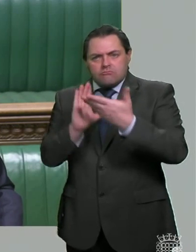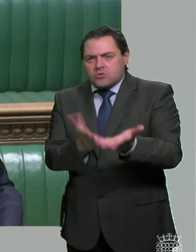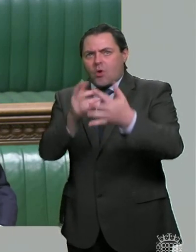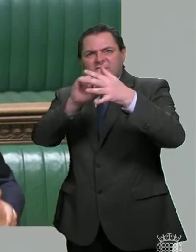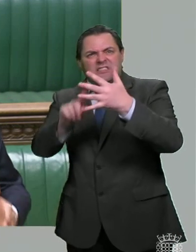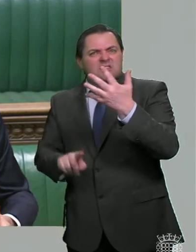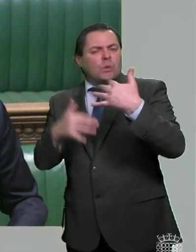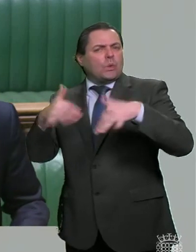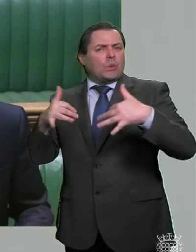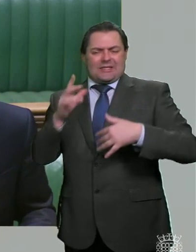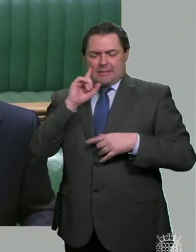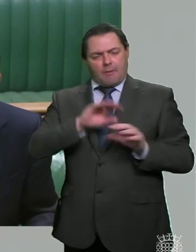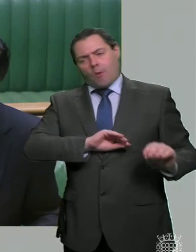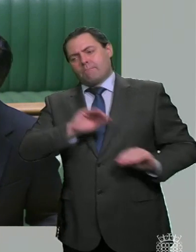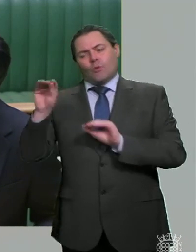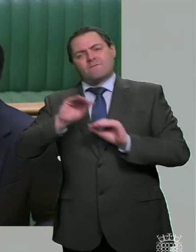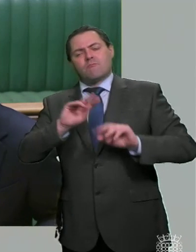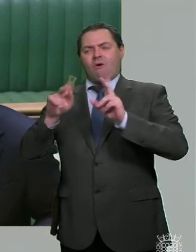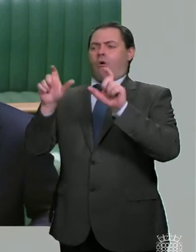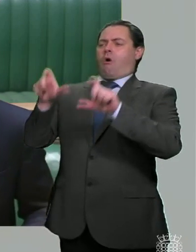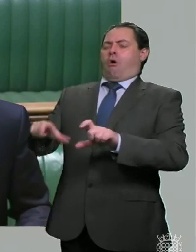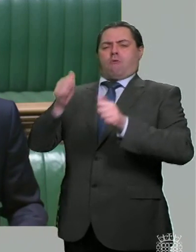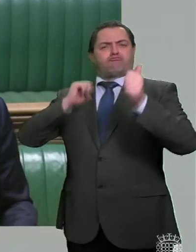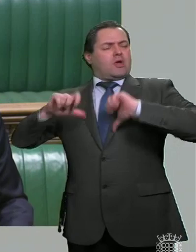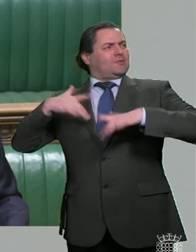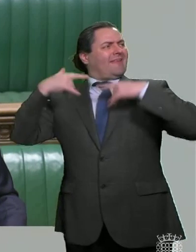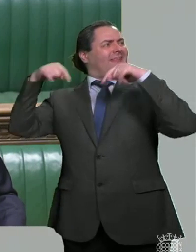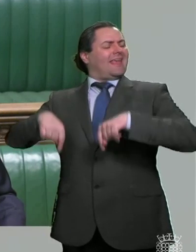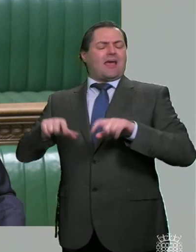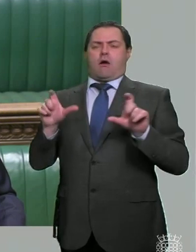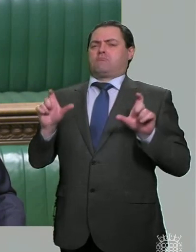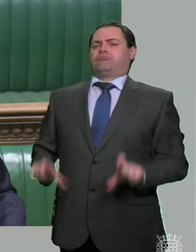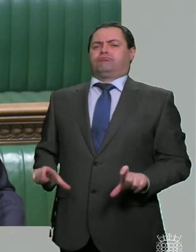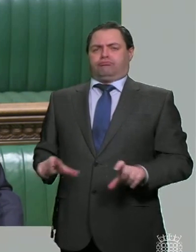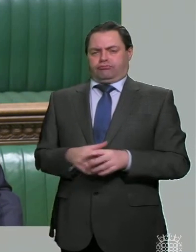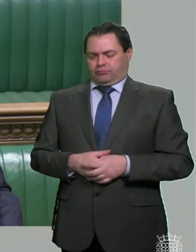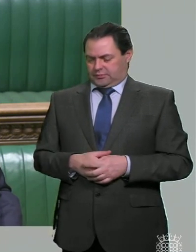I see people putting down roots in places that they are proud to call home.